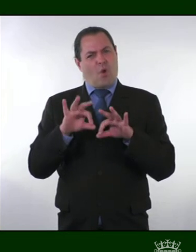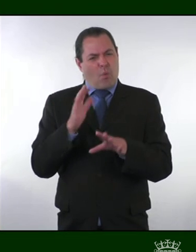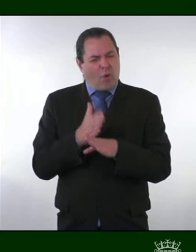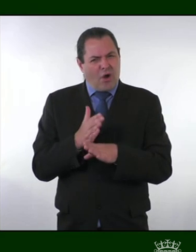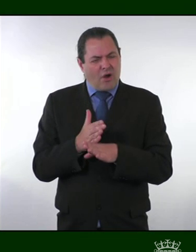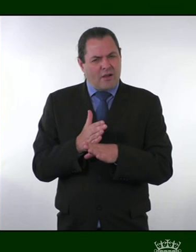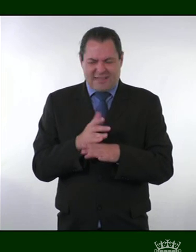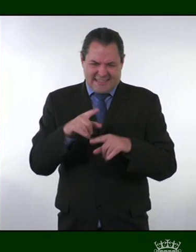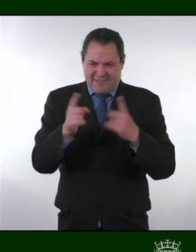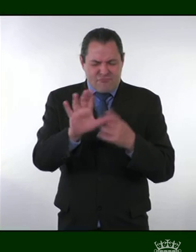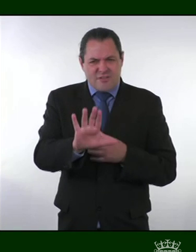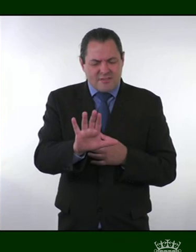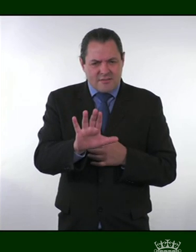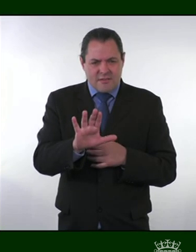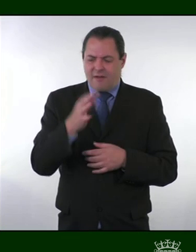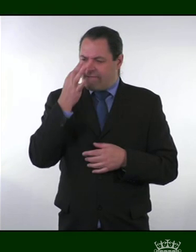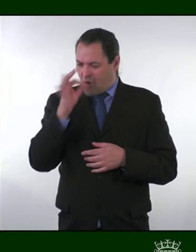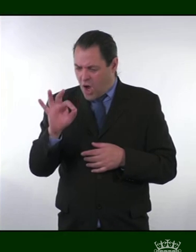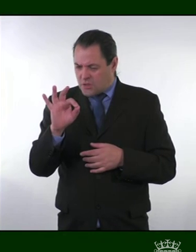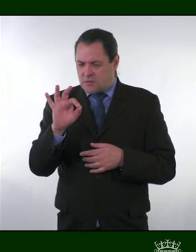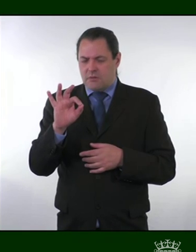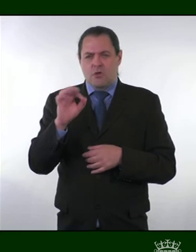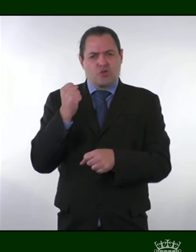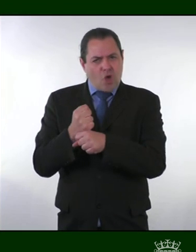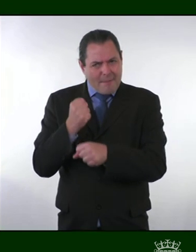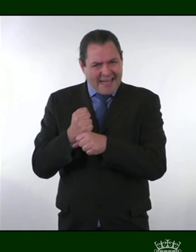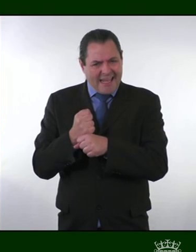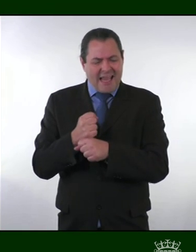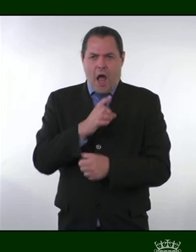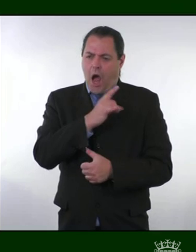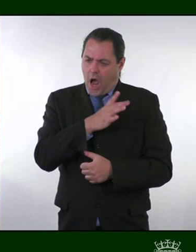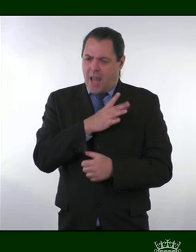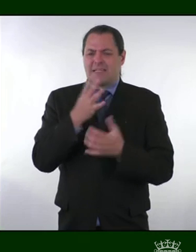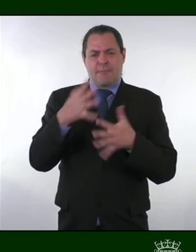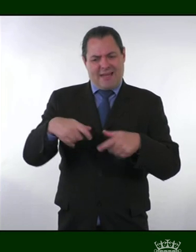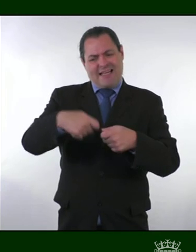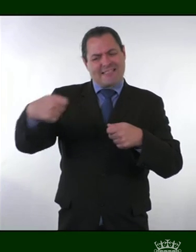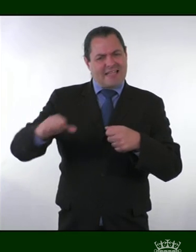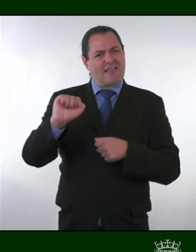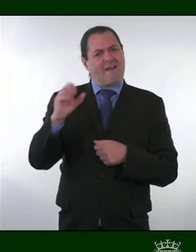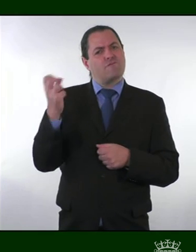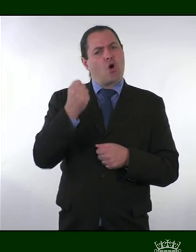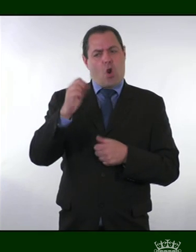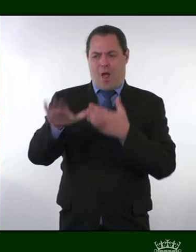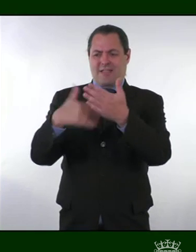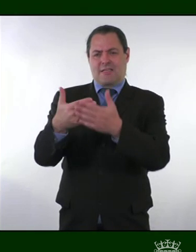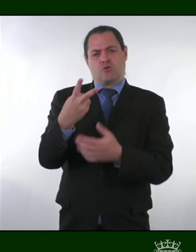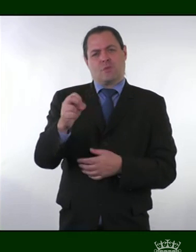France, Germany and Ireland have extended their furlough schemes until 2021.